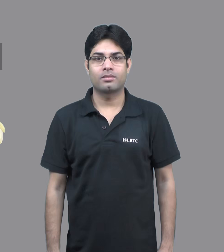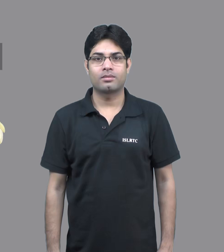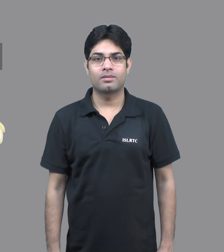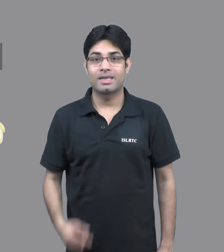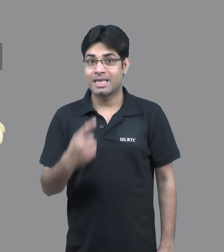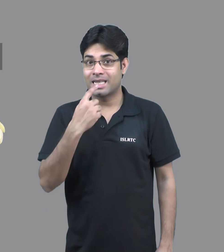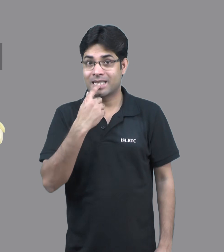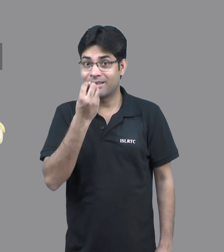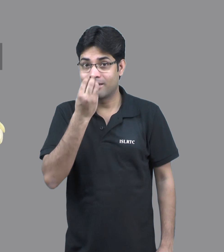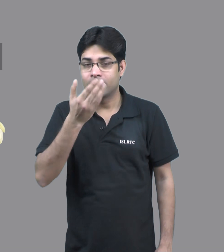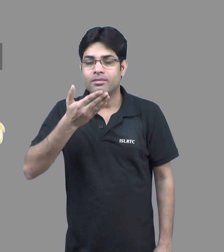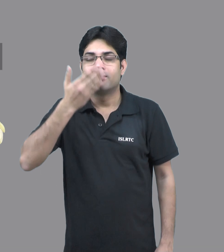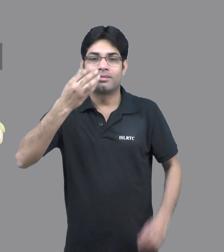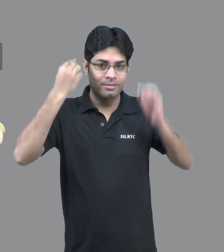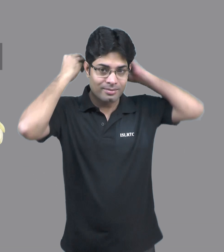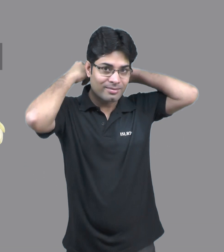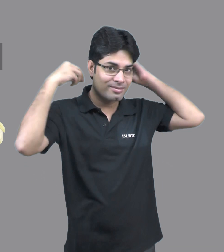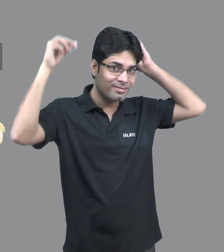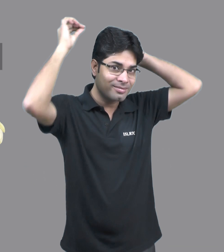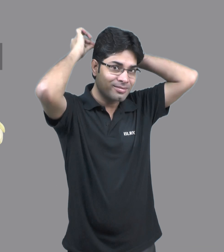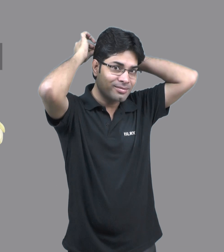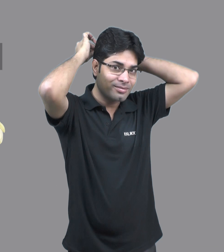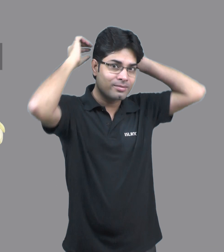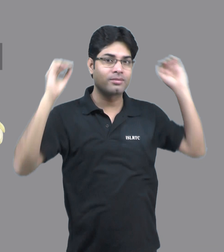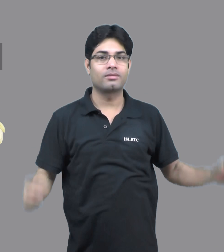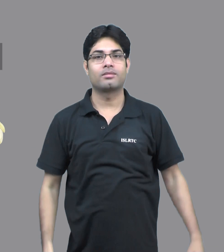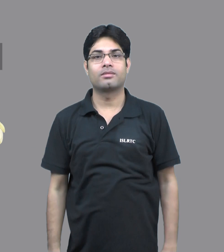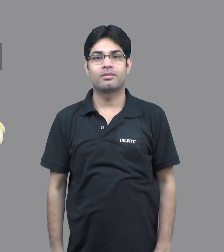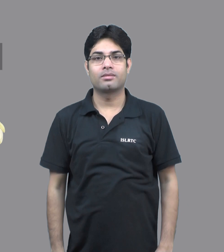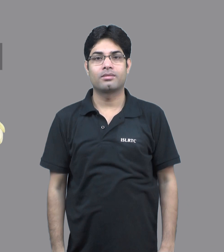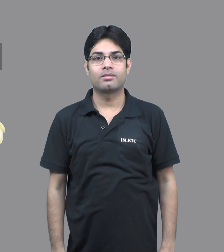Jasmine